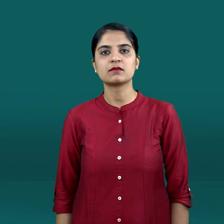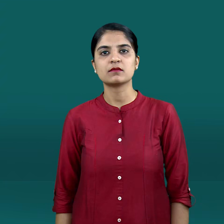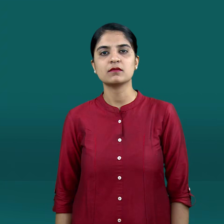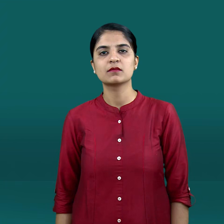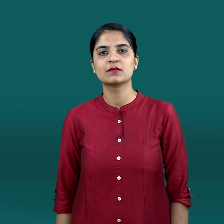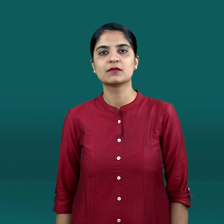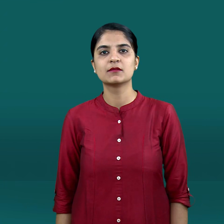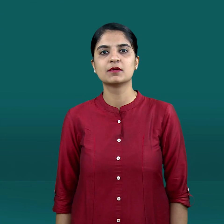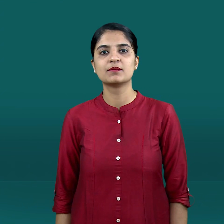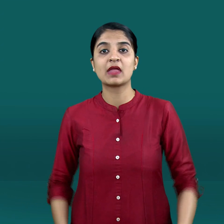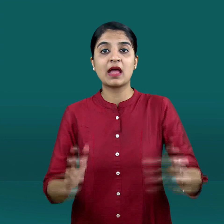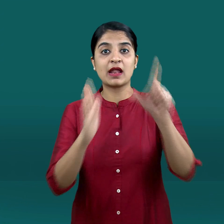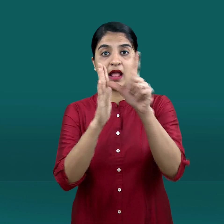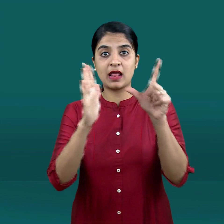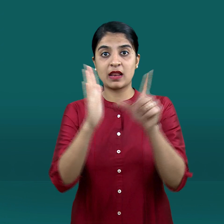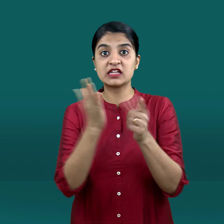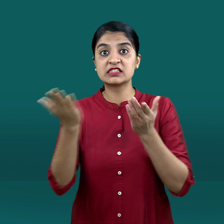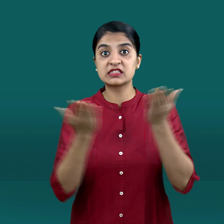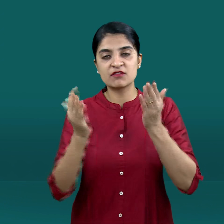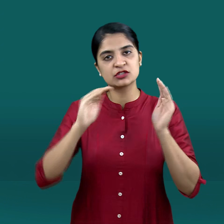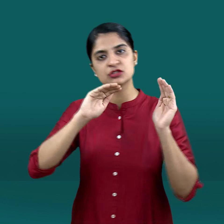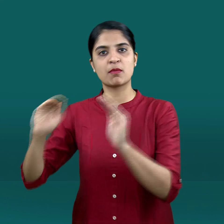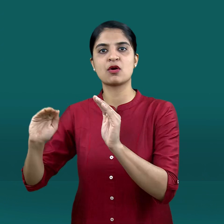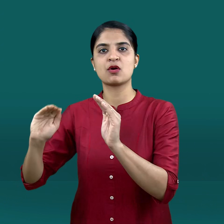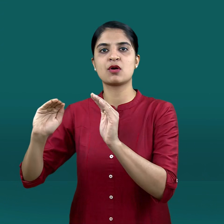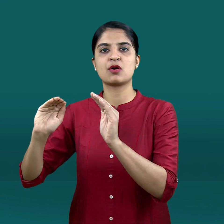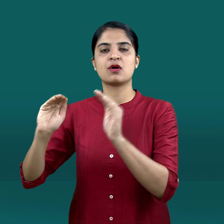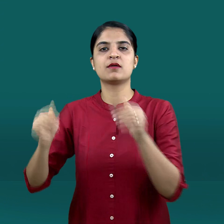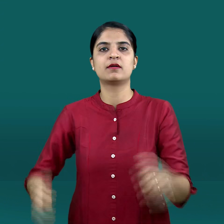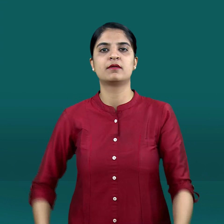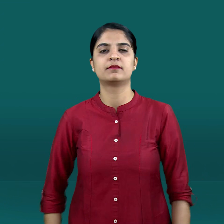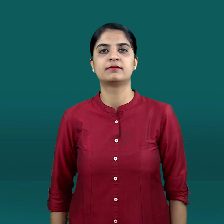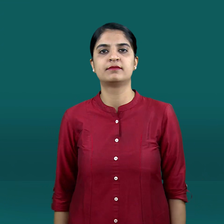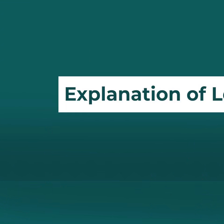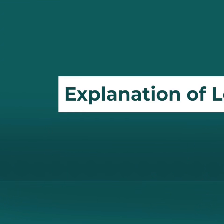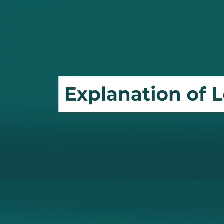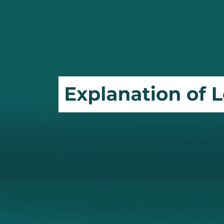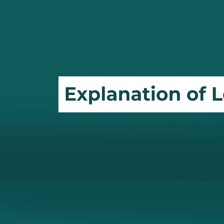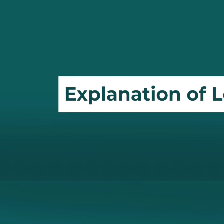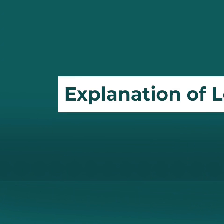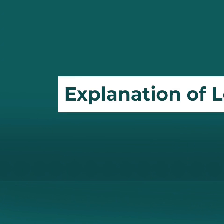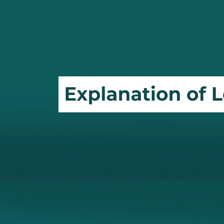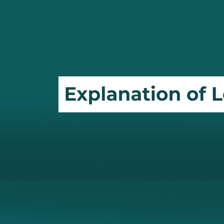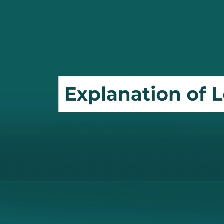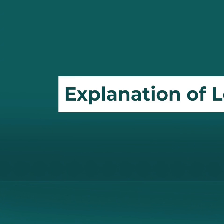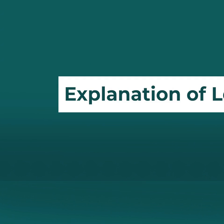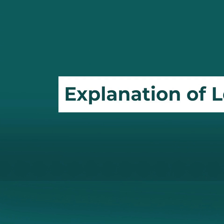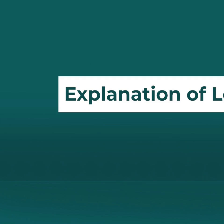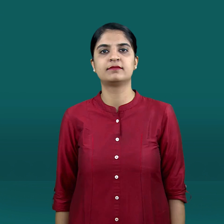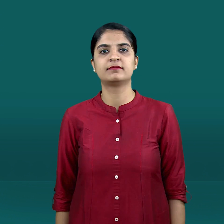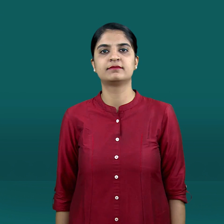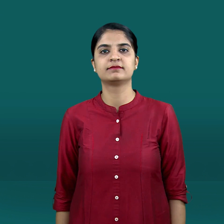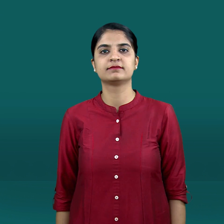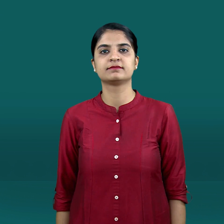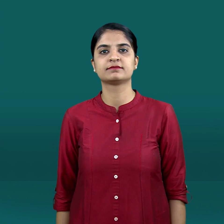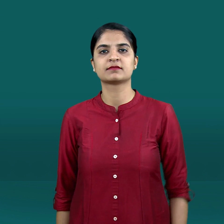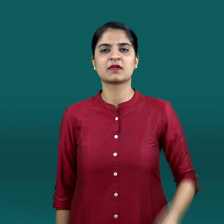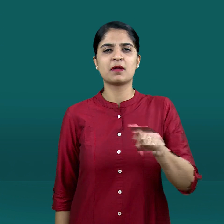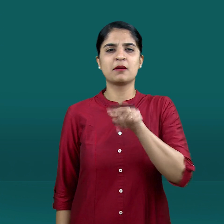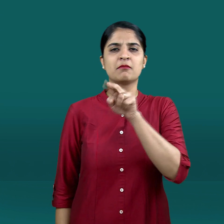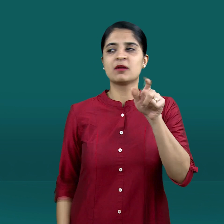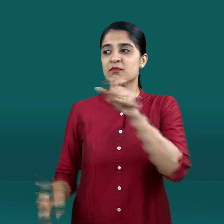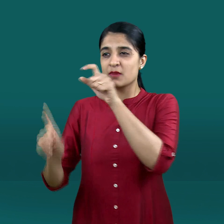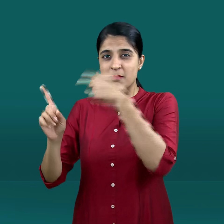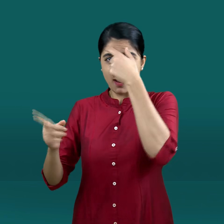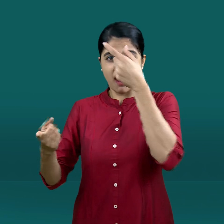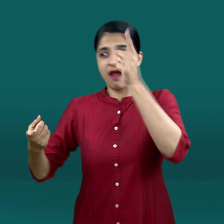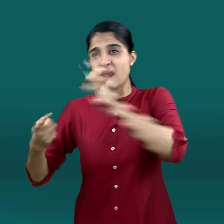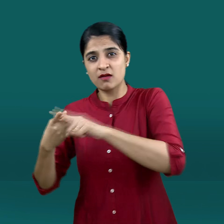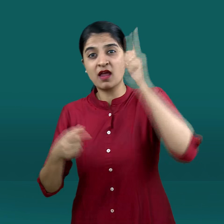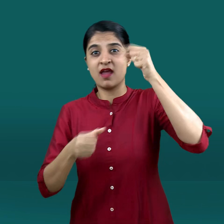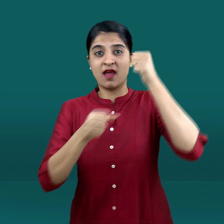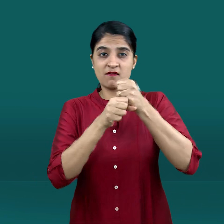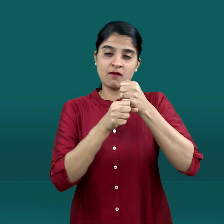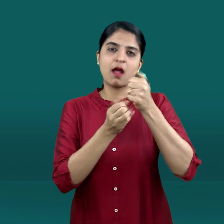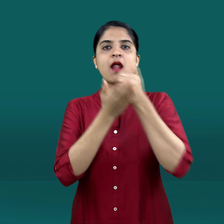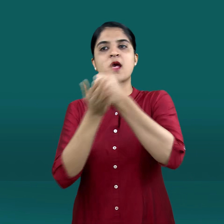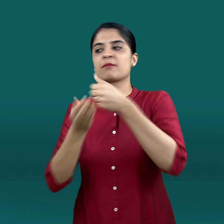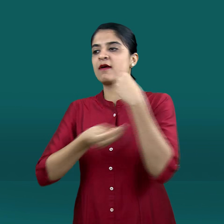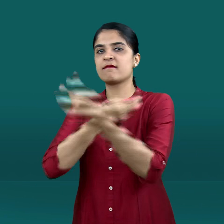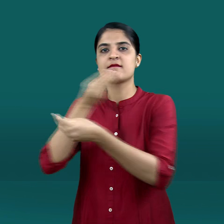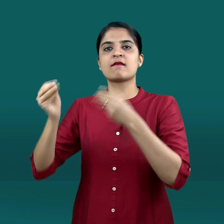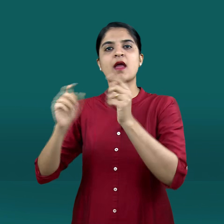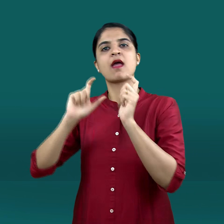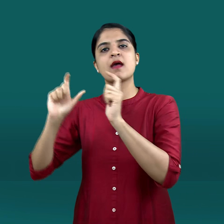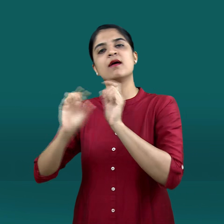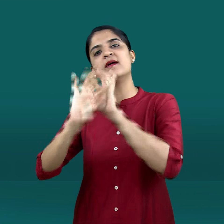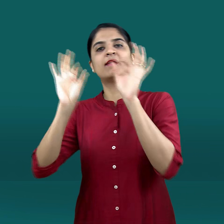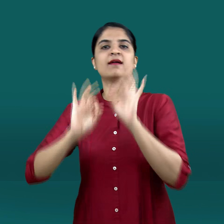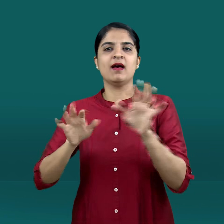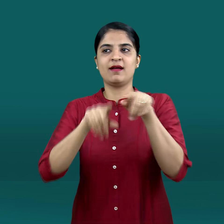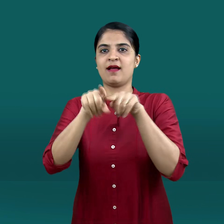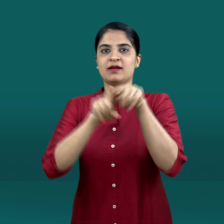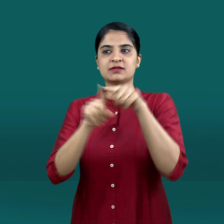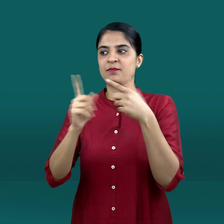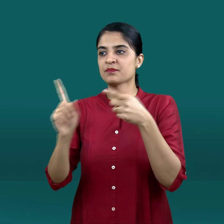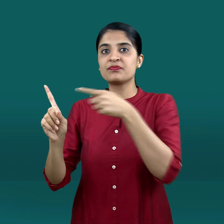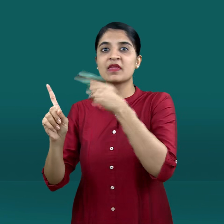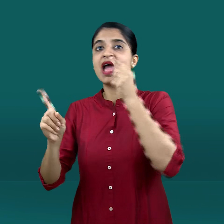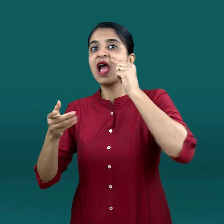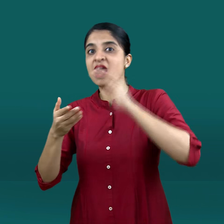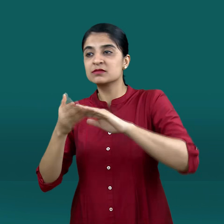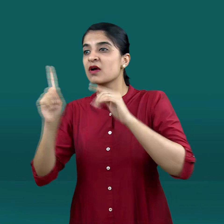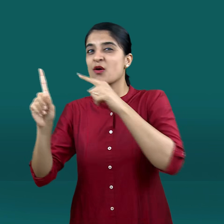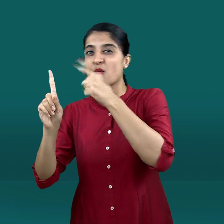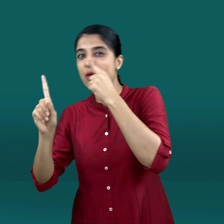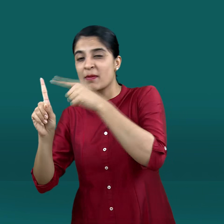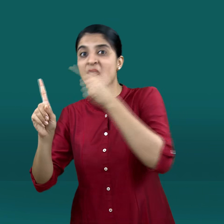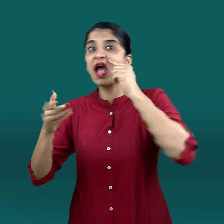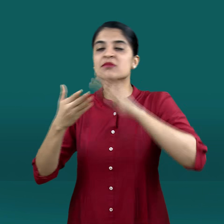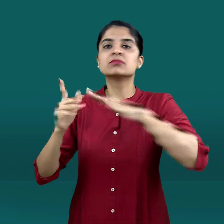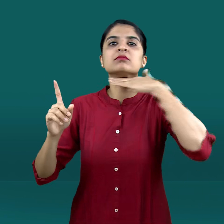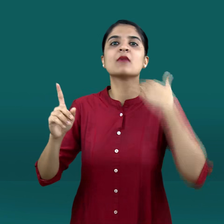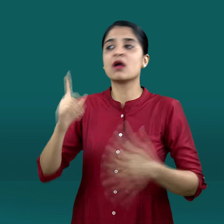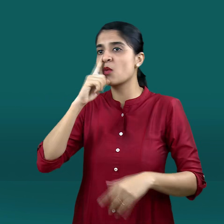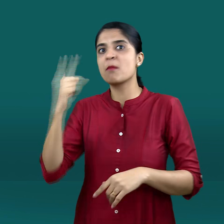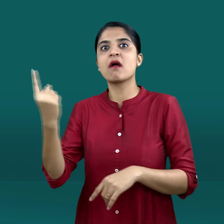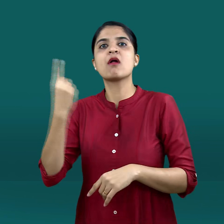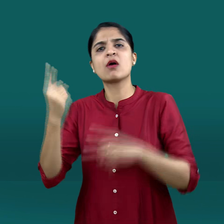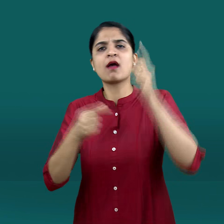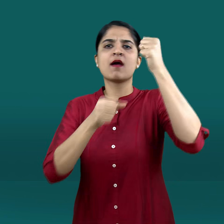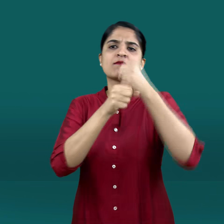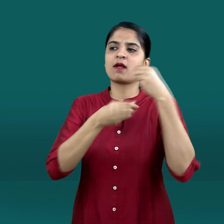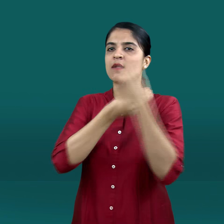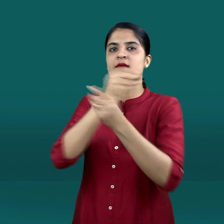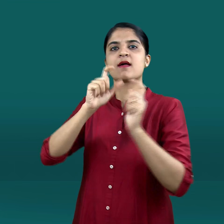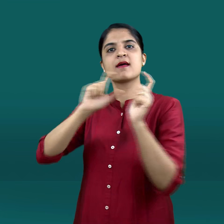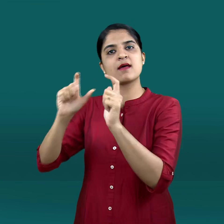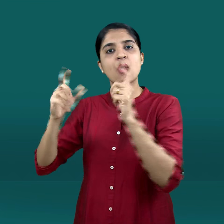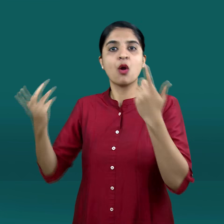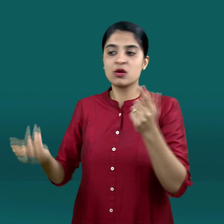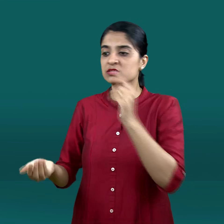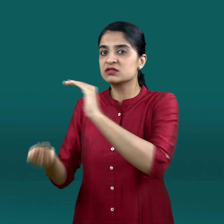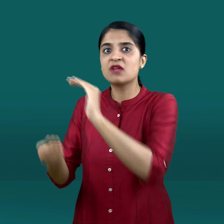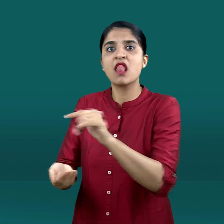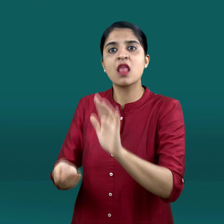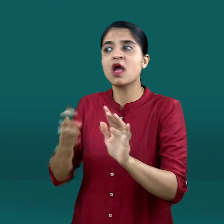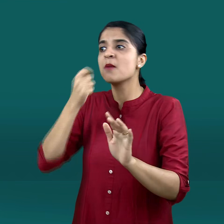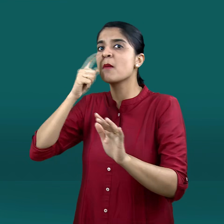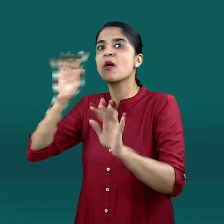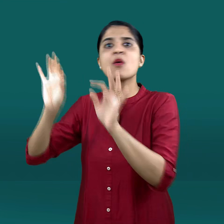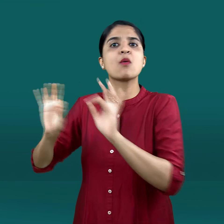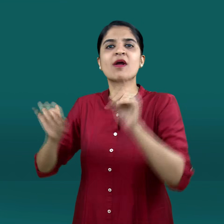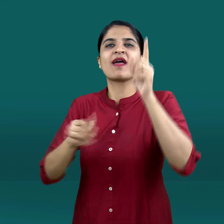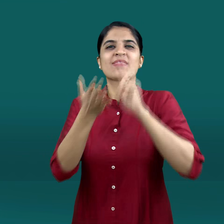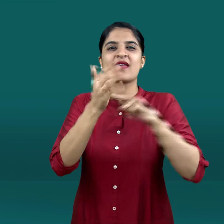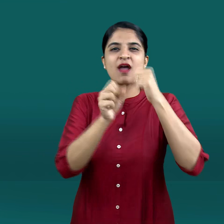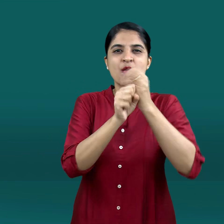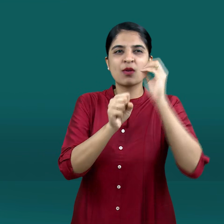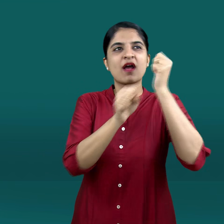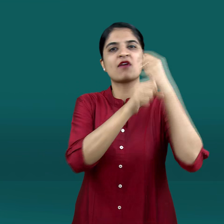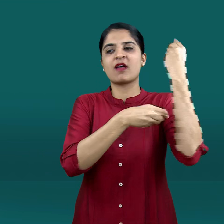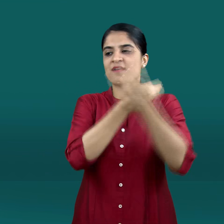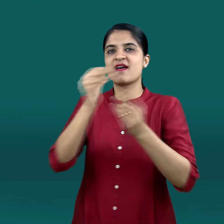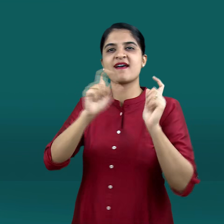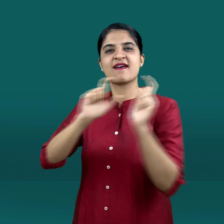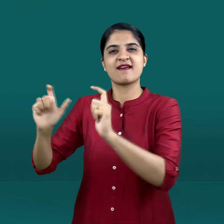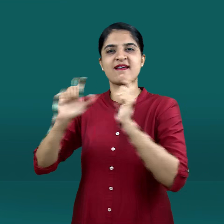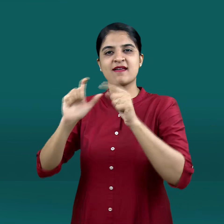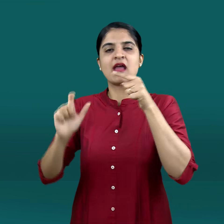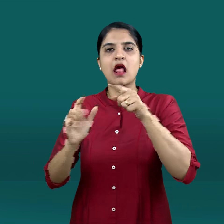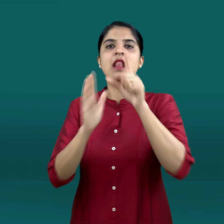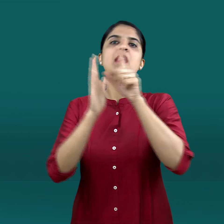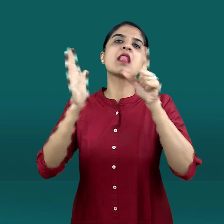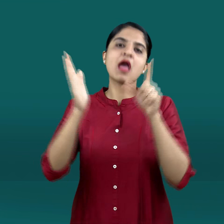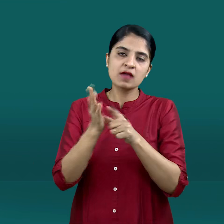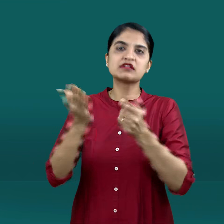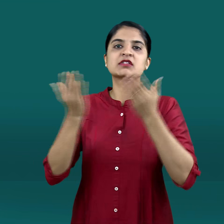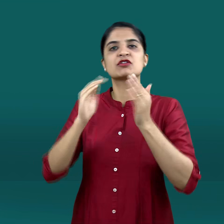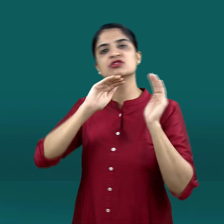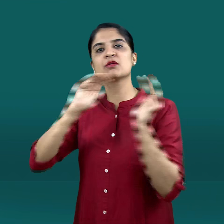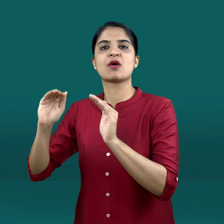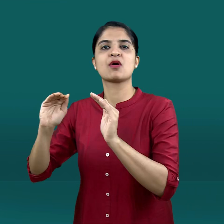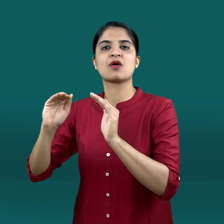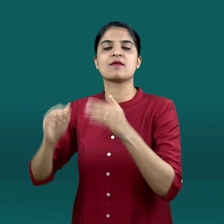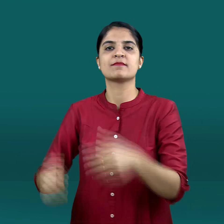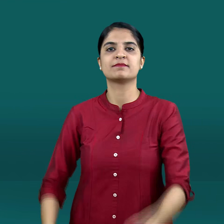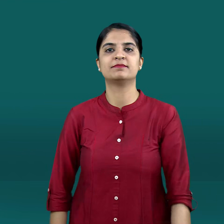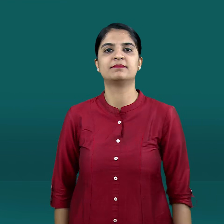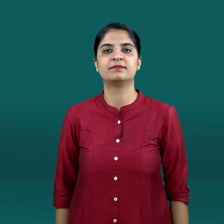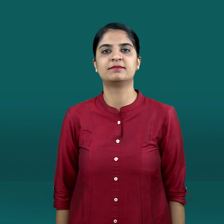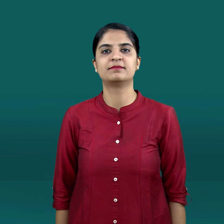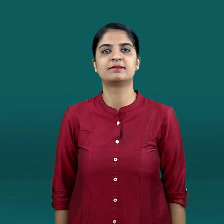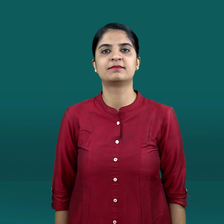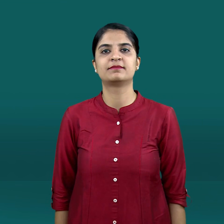Legal Aid services